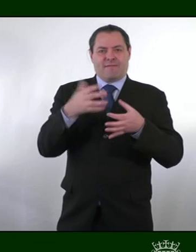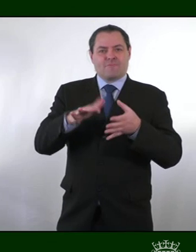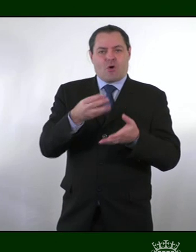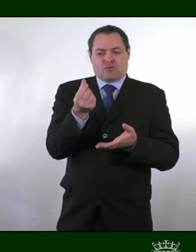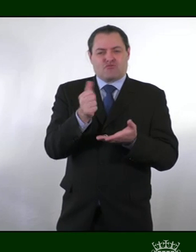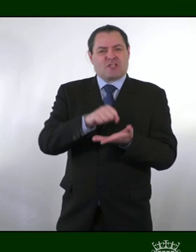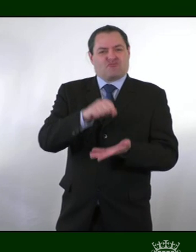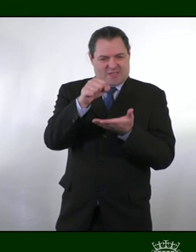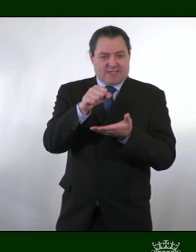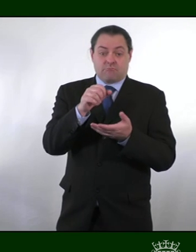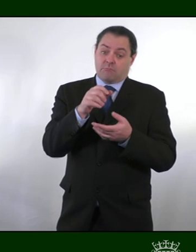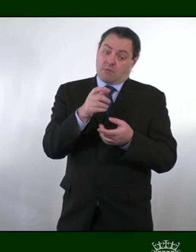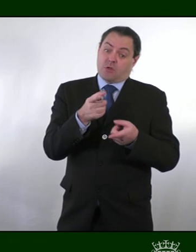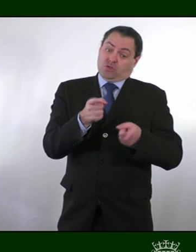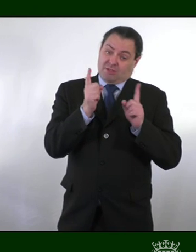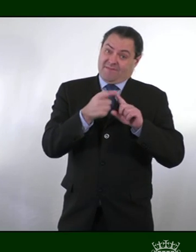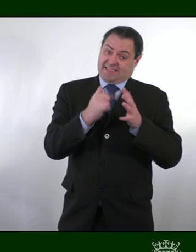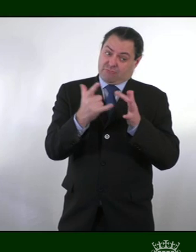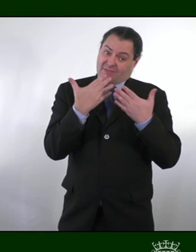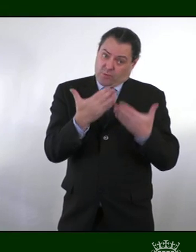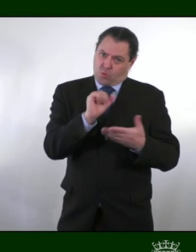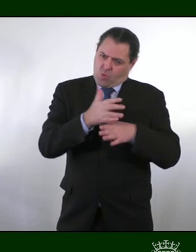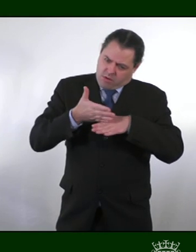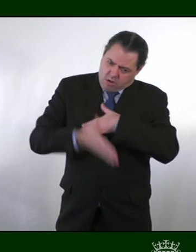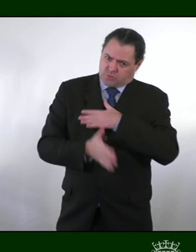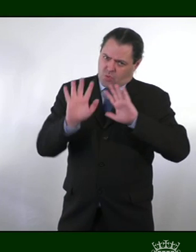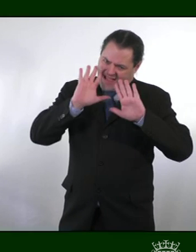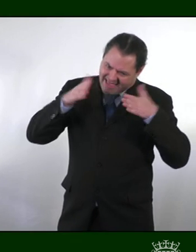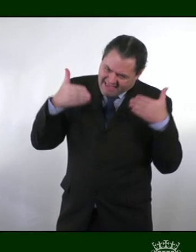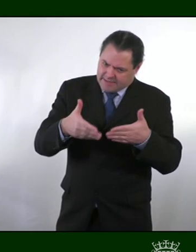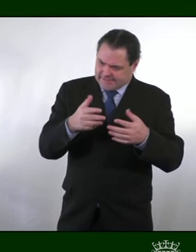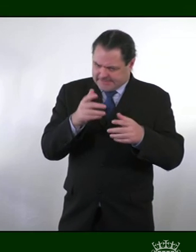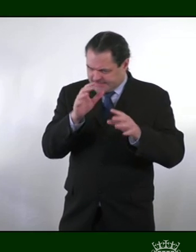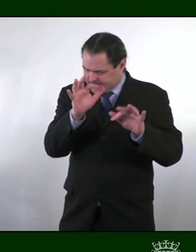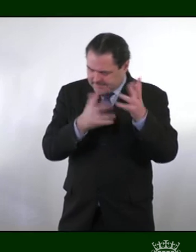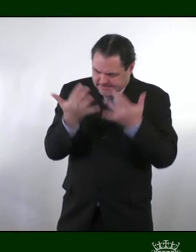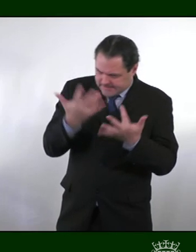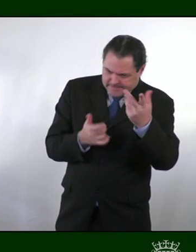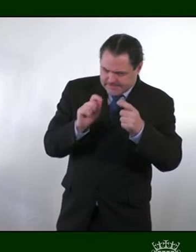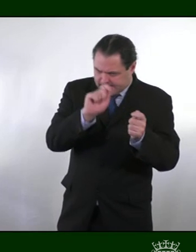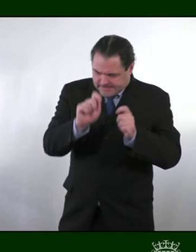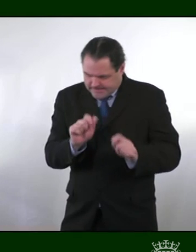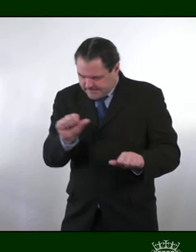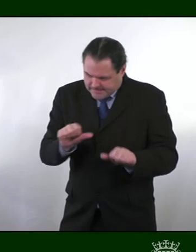the Chief Secretary, for their dedication and hard work in preparing today’s spending review.